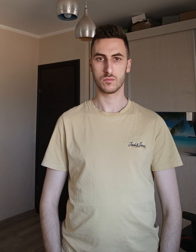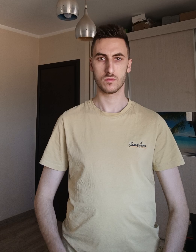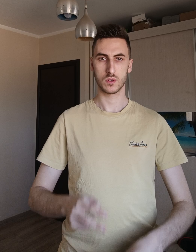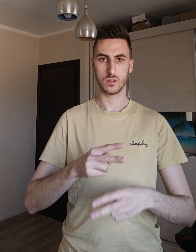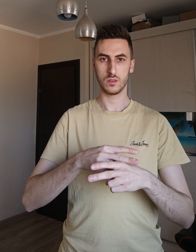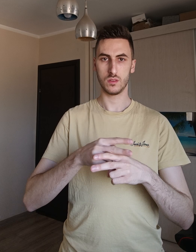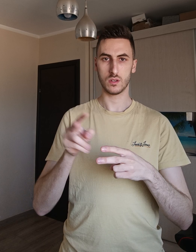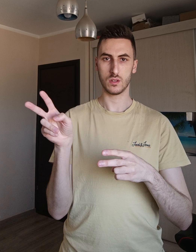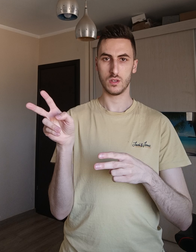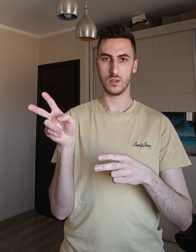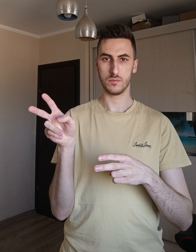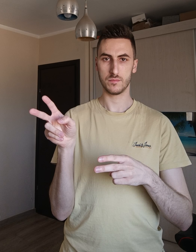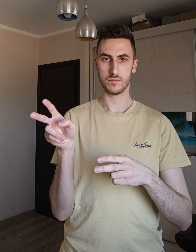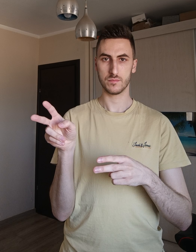נקי